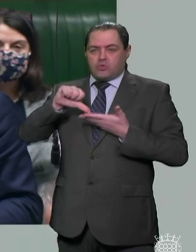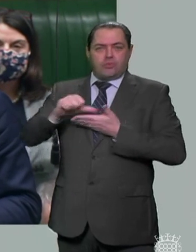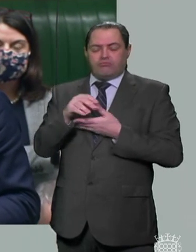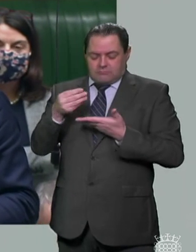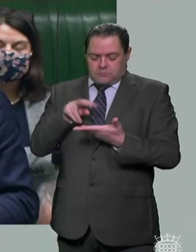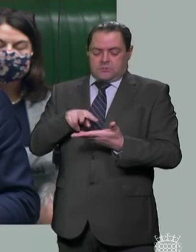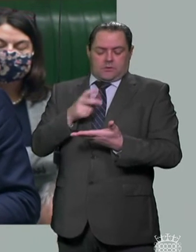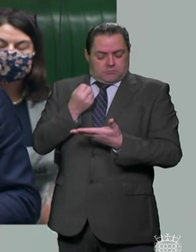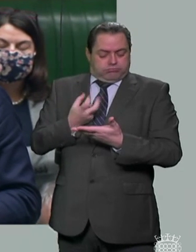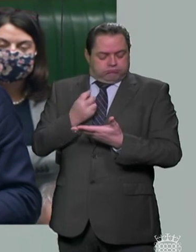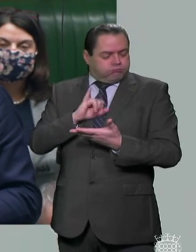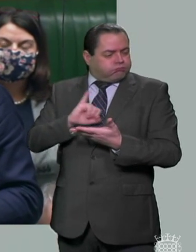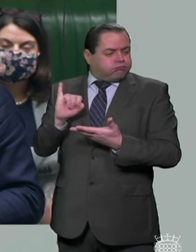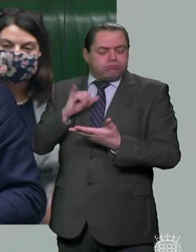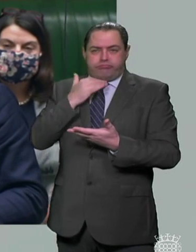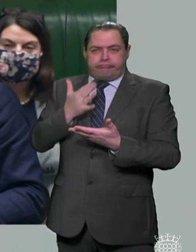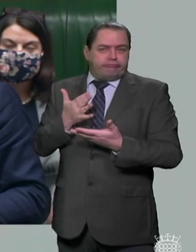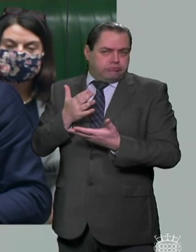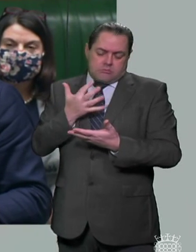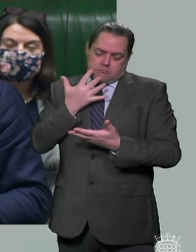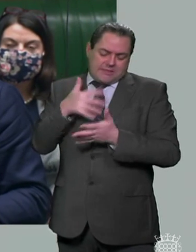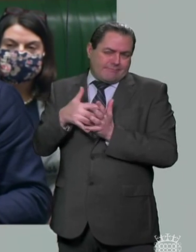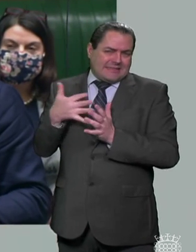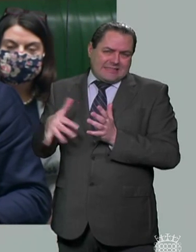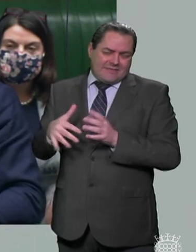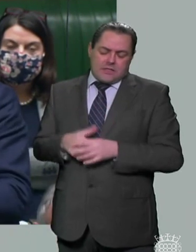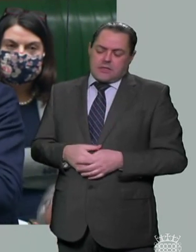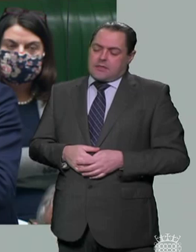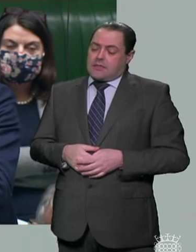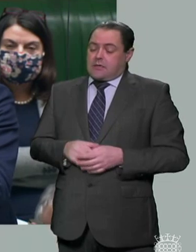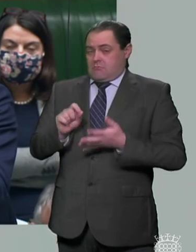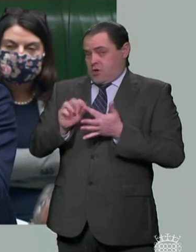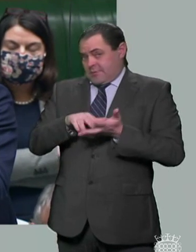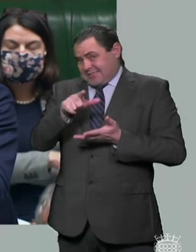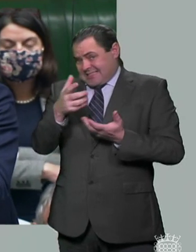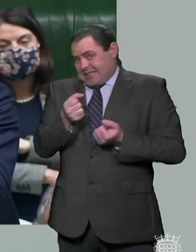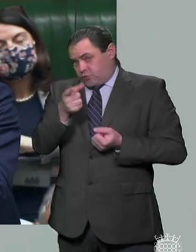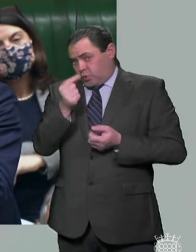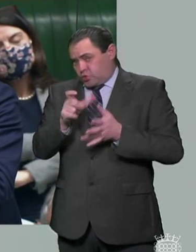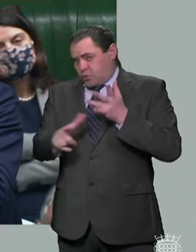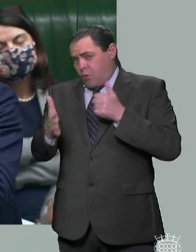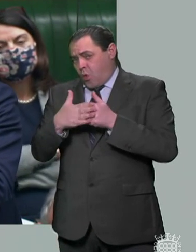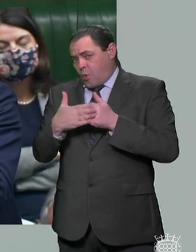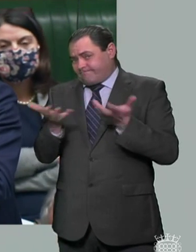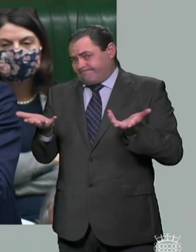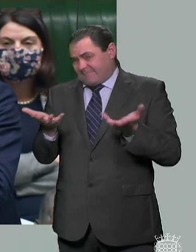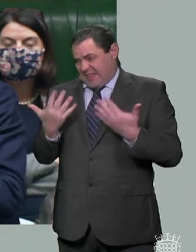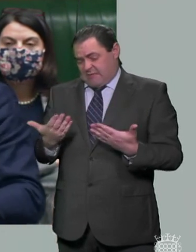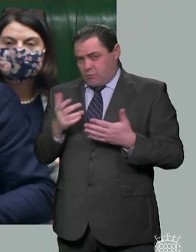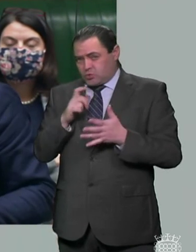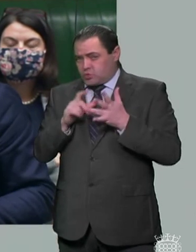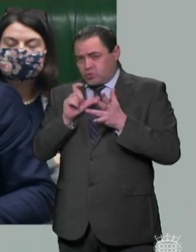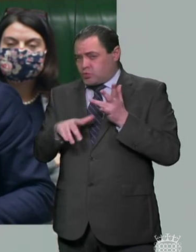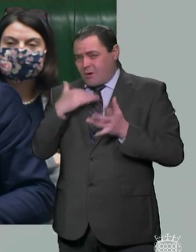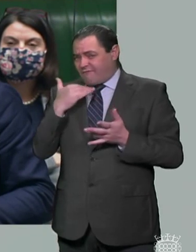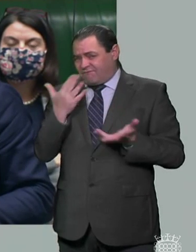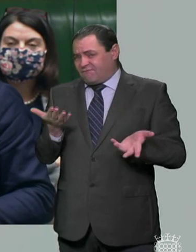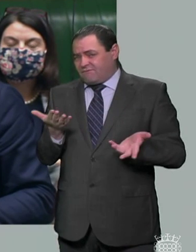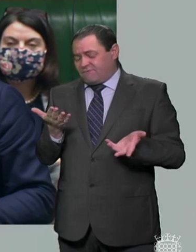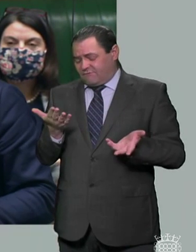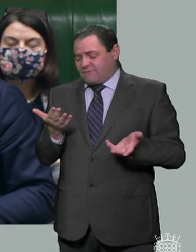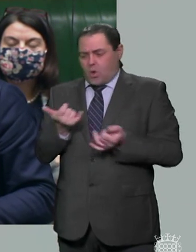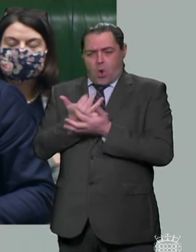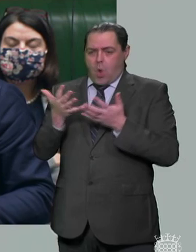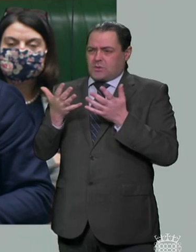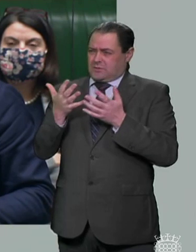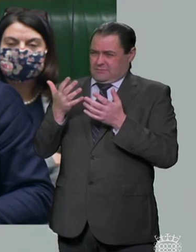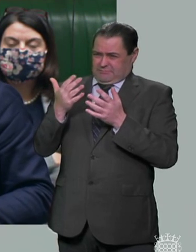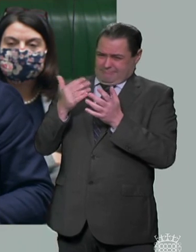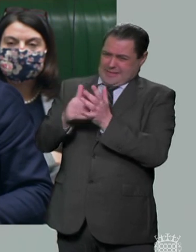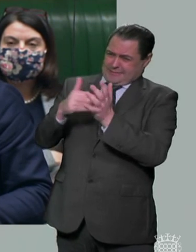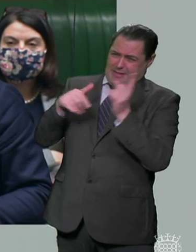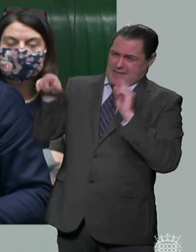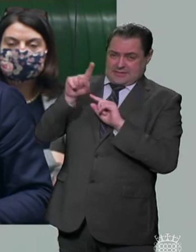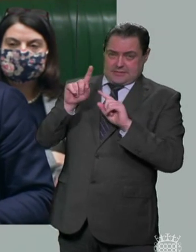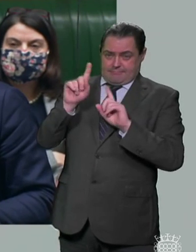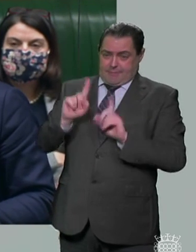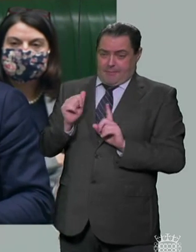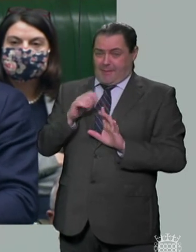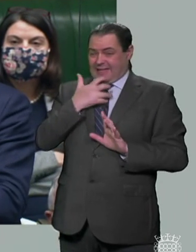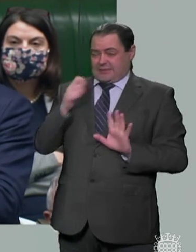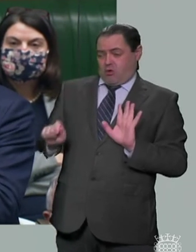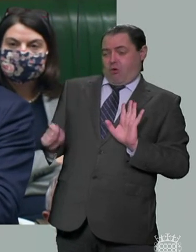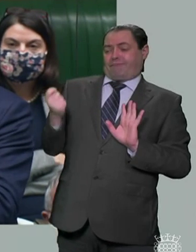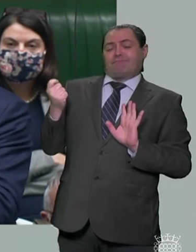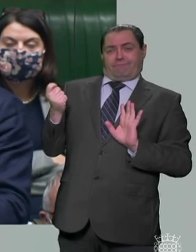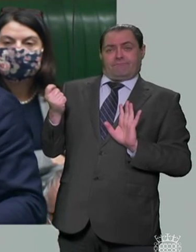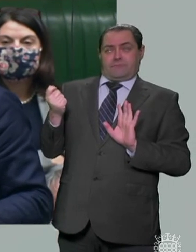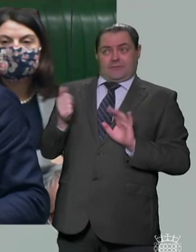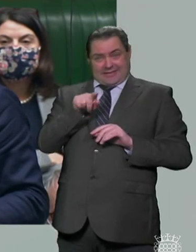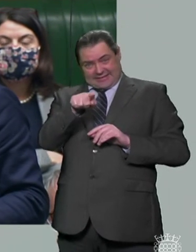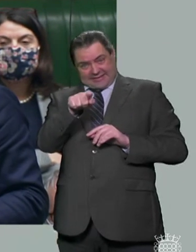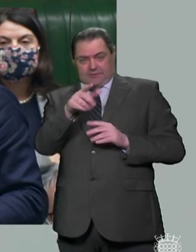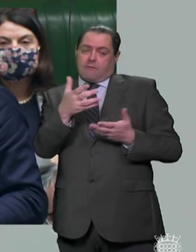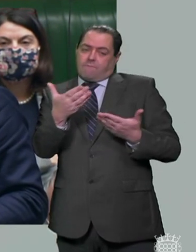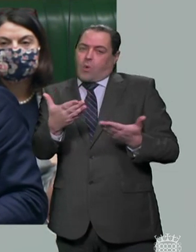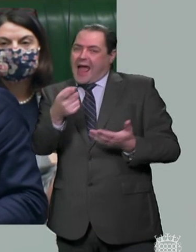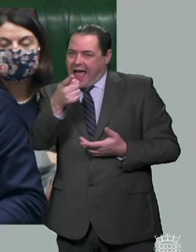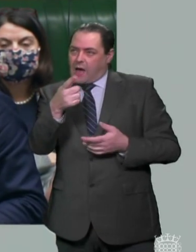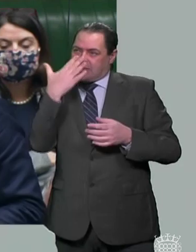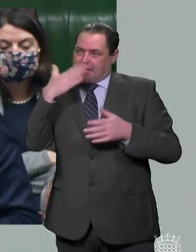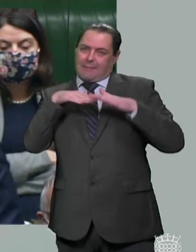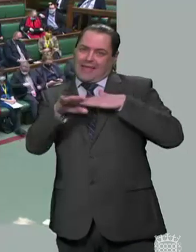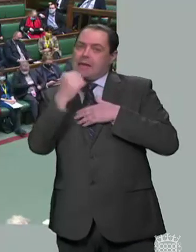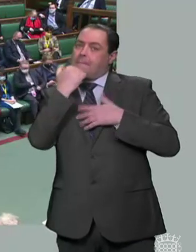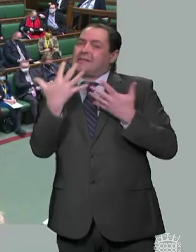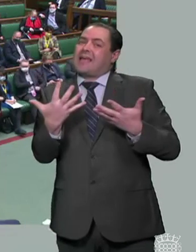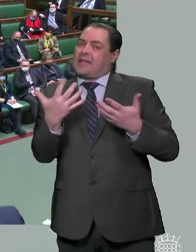Does the Prime Minister accept that he could be doing much more than he is to prevent millions of people from going hungry and cold this year while he remains—for now at least—in the warmth and comfort of No.